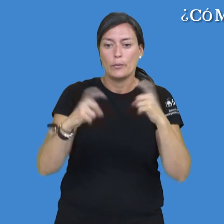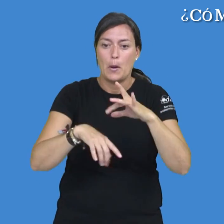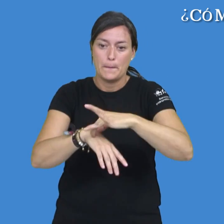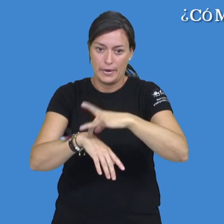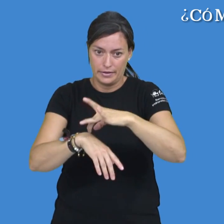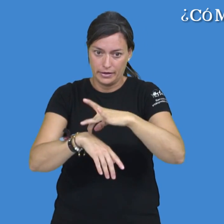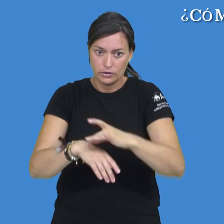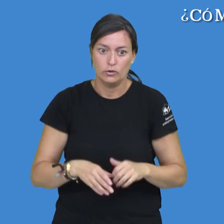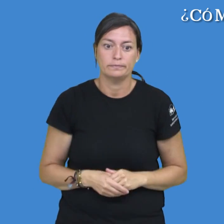enfermo